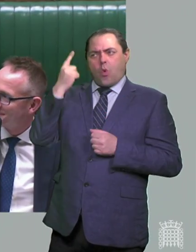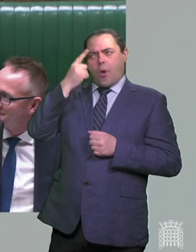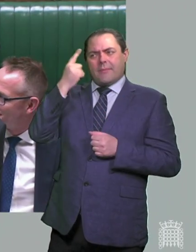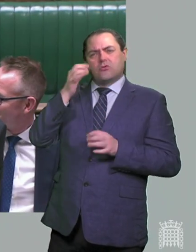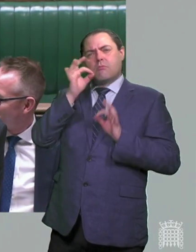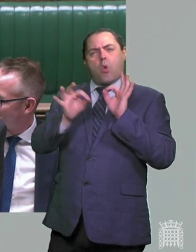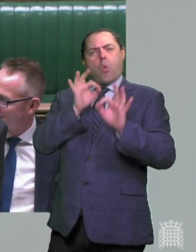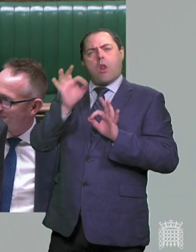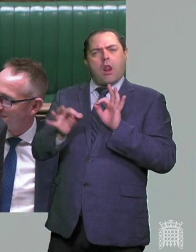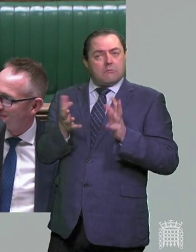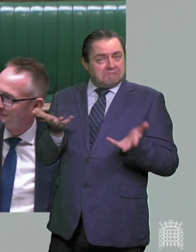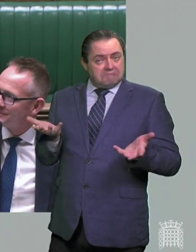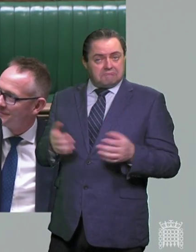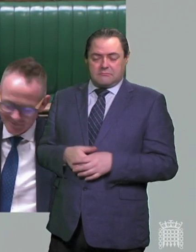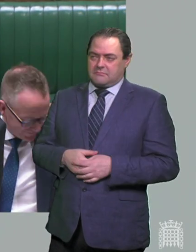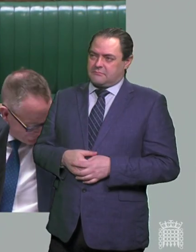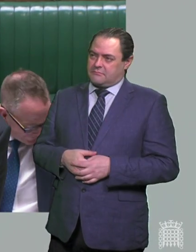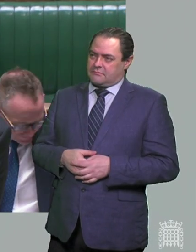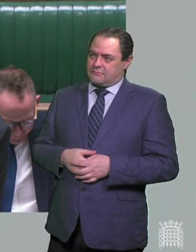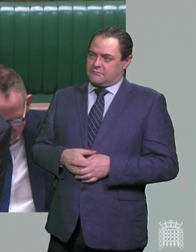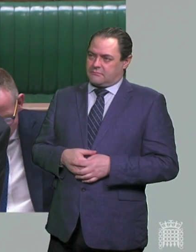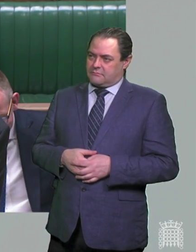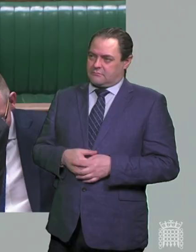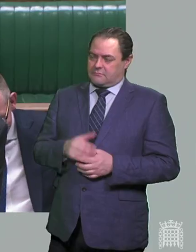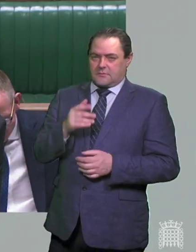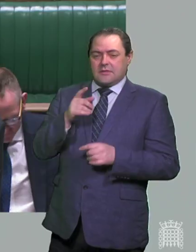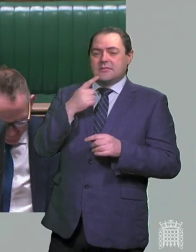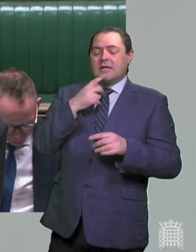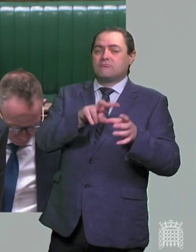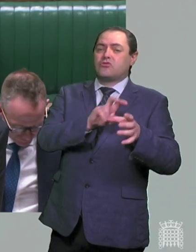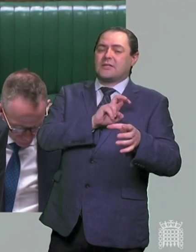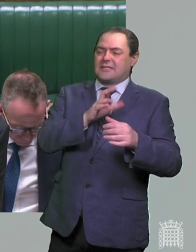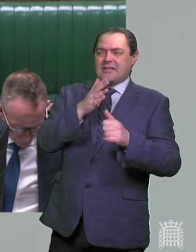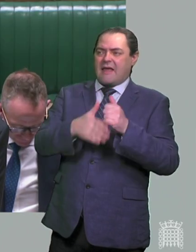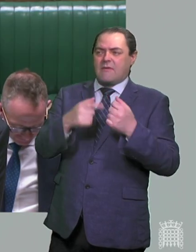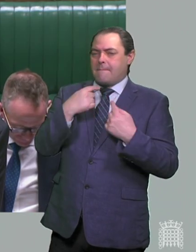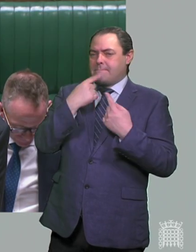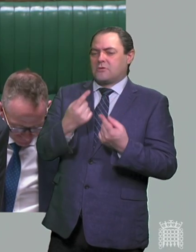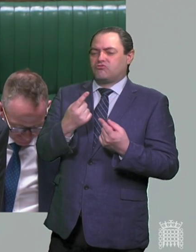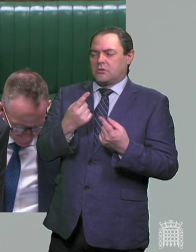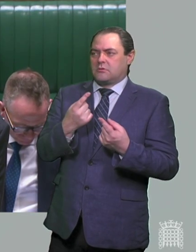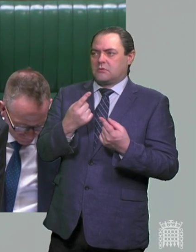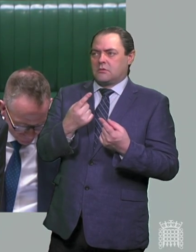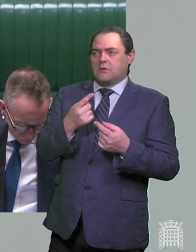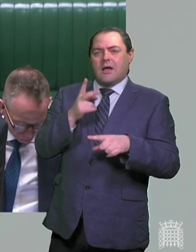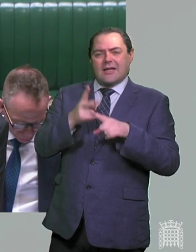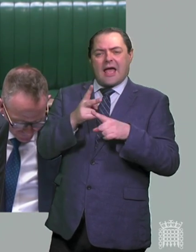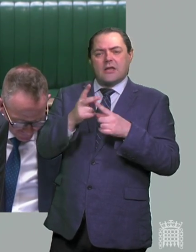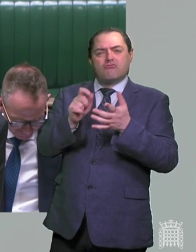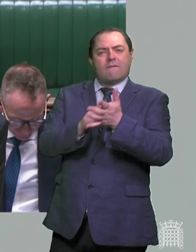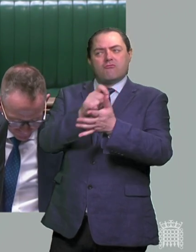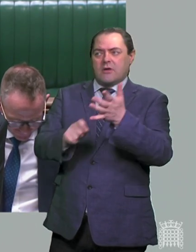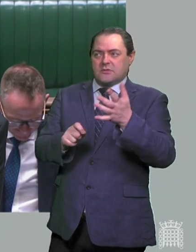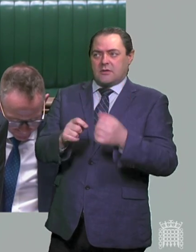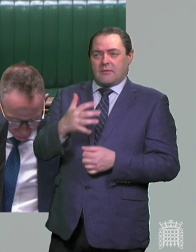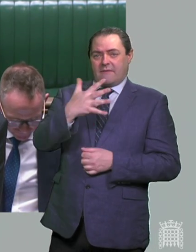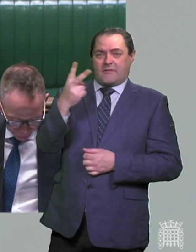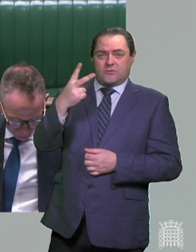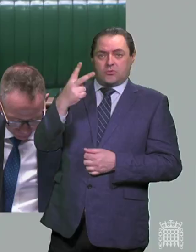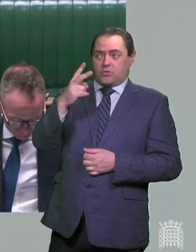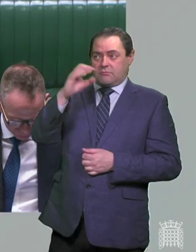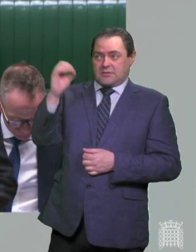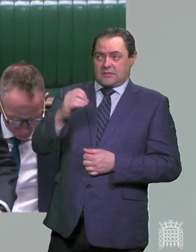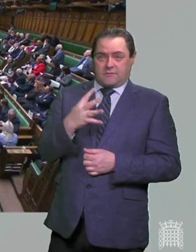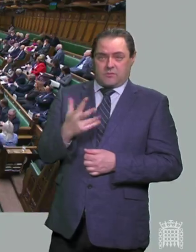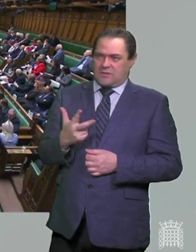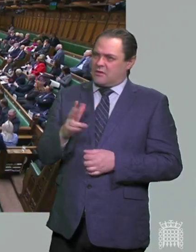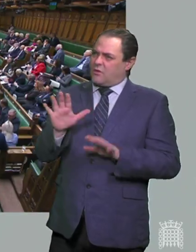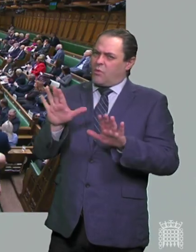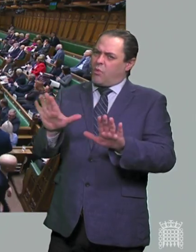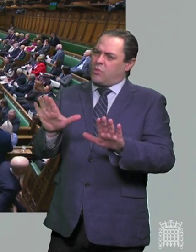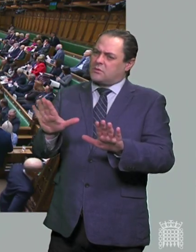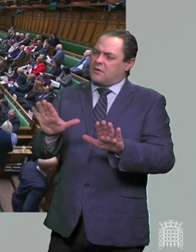Nor, as he mentions Brexit, did he call for another— The result was 52% to 48%—